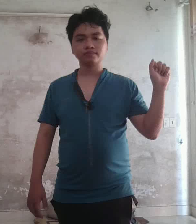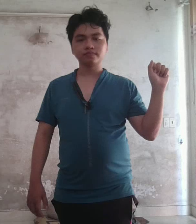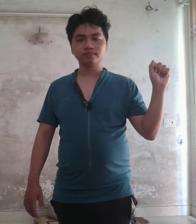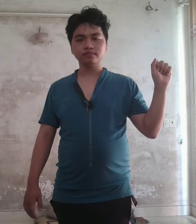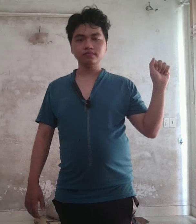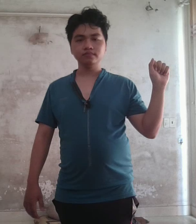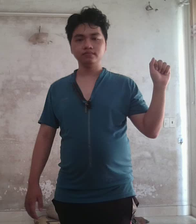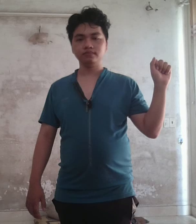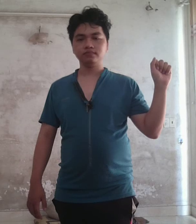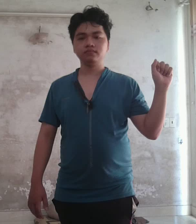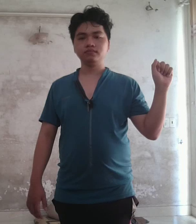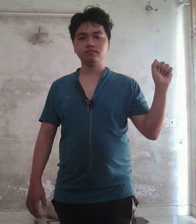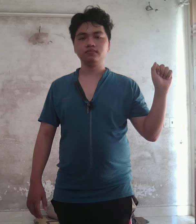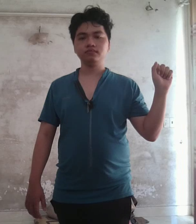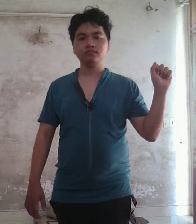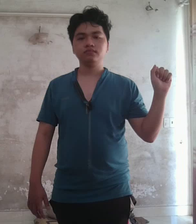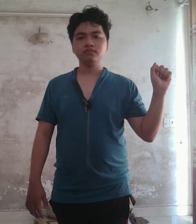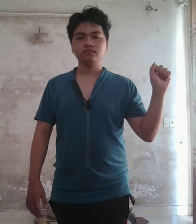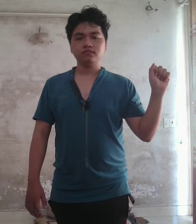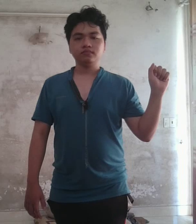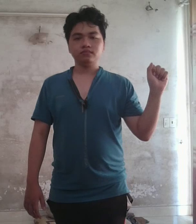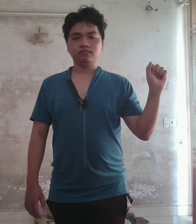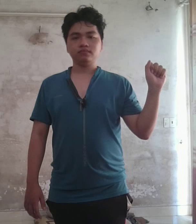a